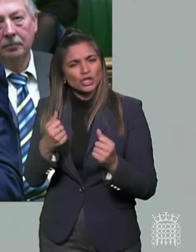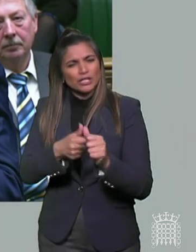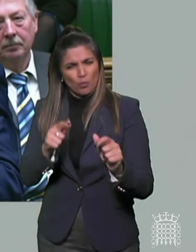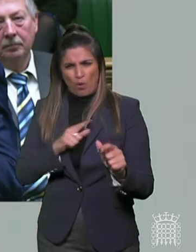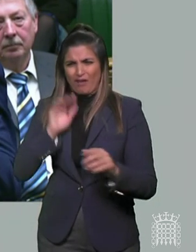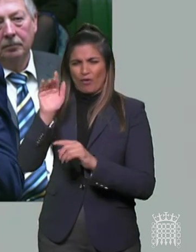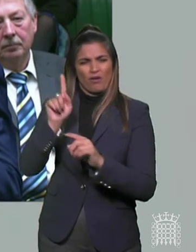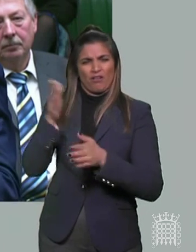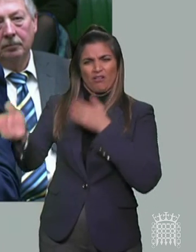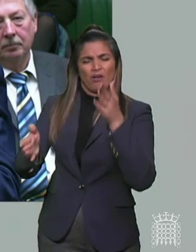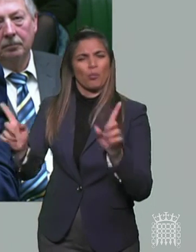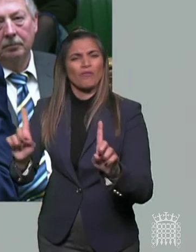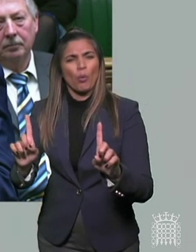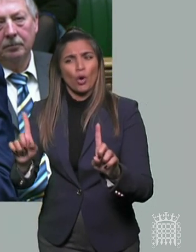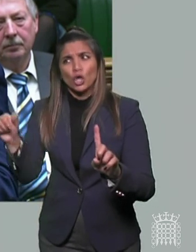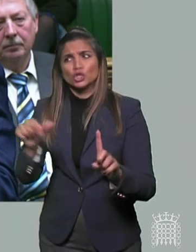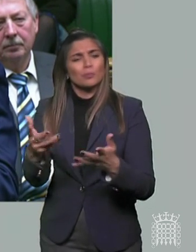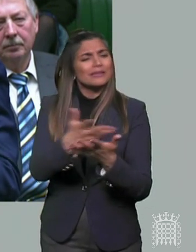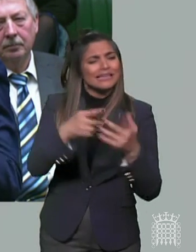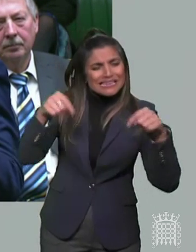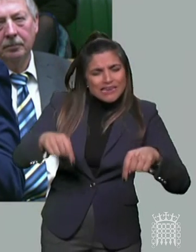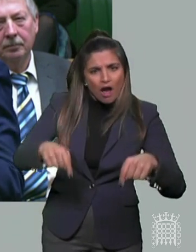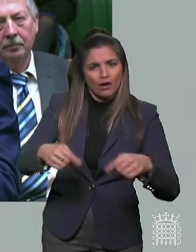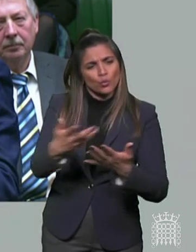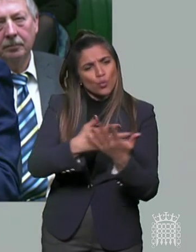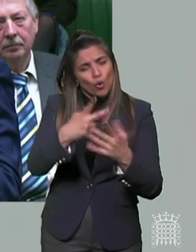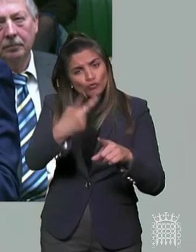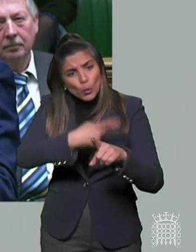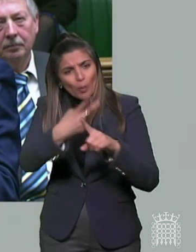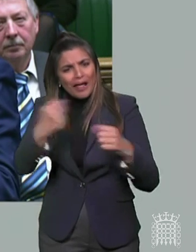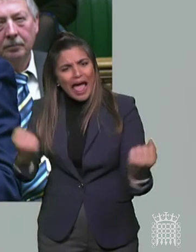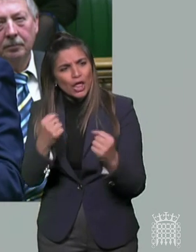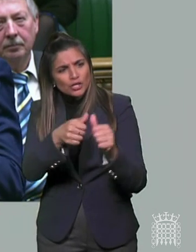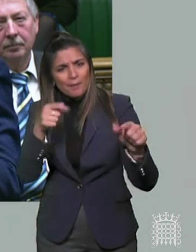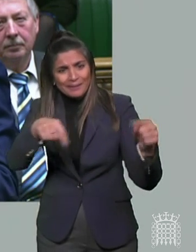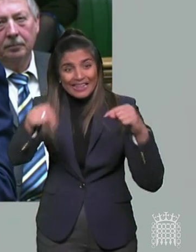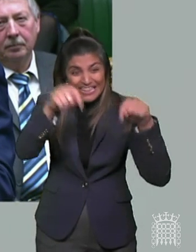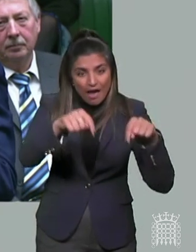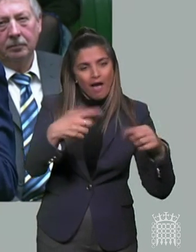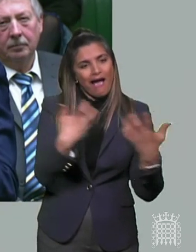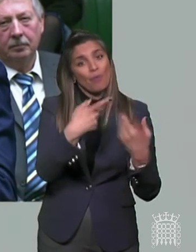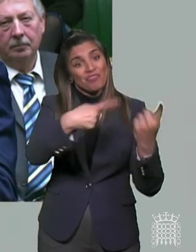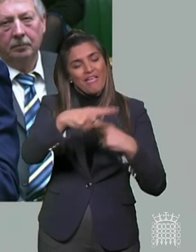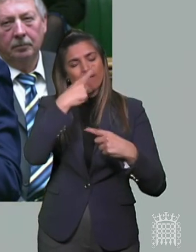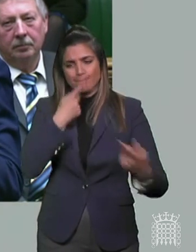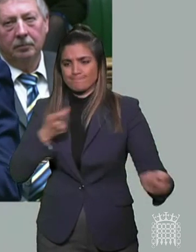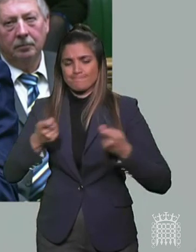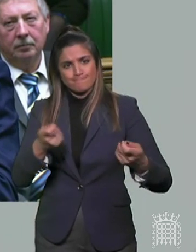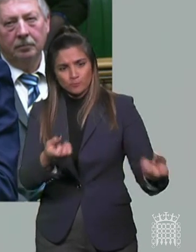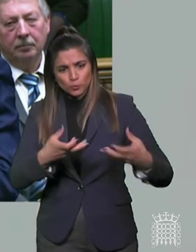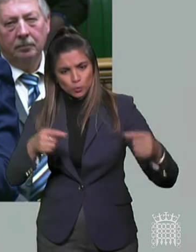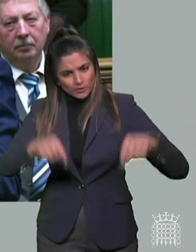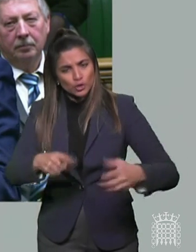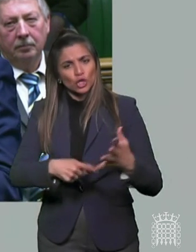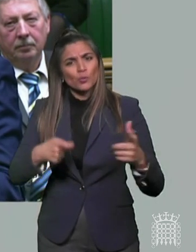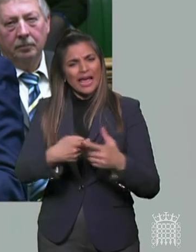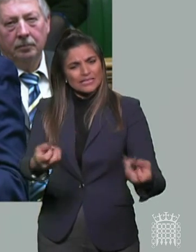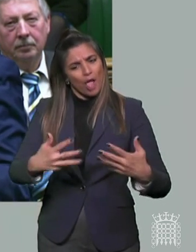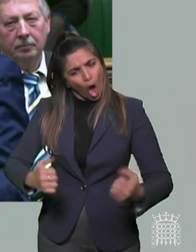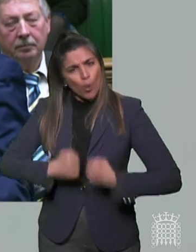Should he not be talking to renewable energy developers about what they can do to bring their product onstream quicker?